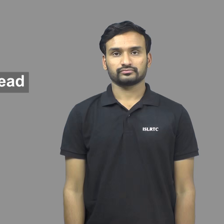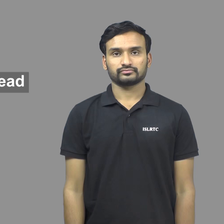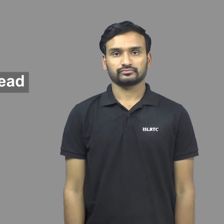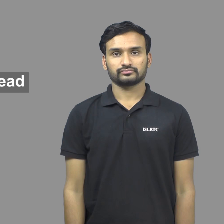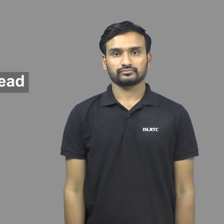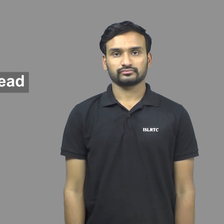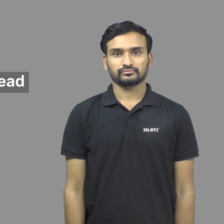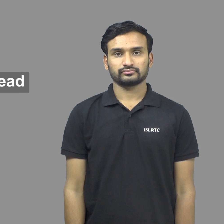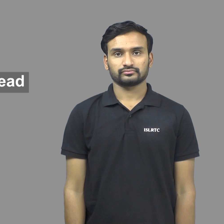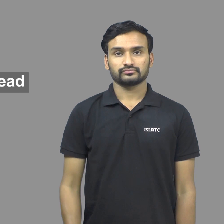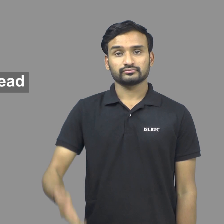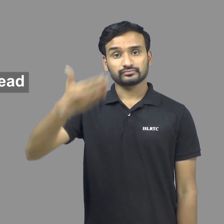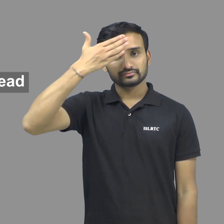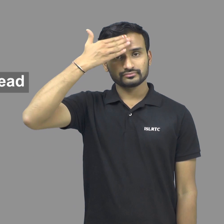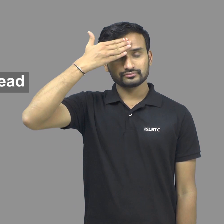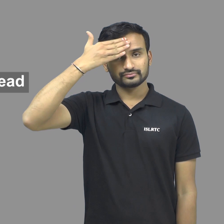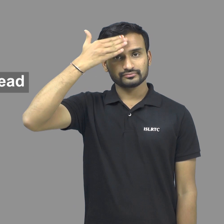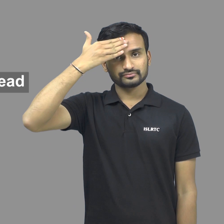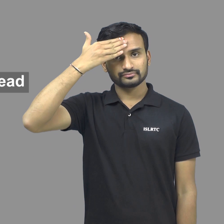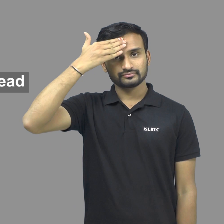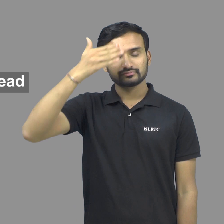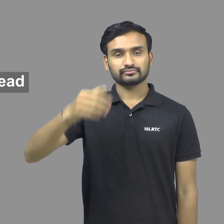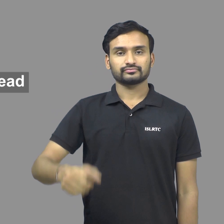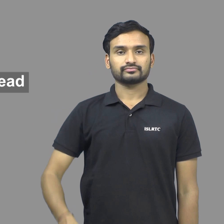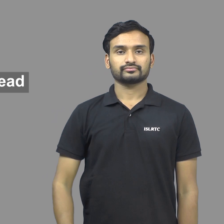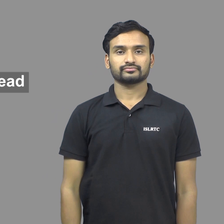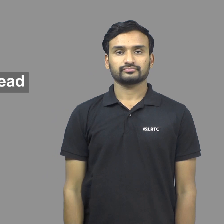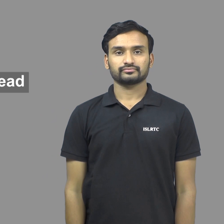Forehead